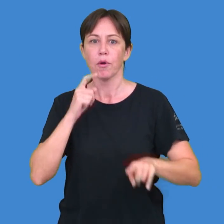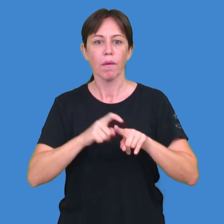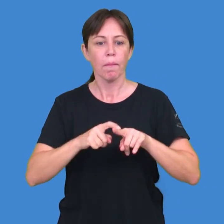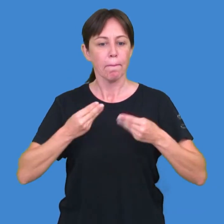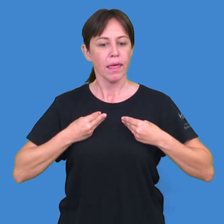tipo